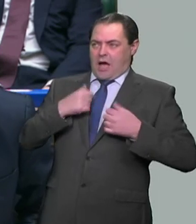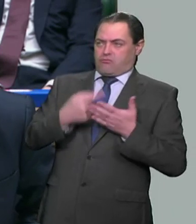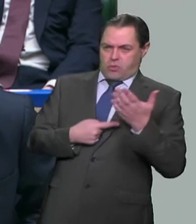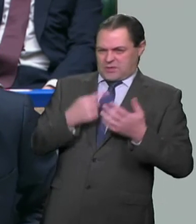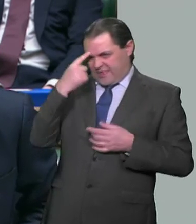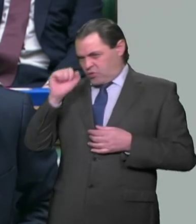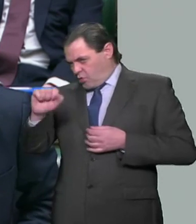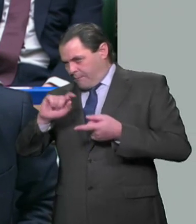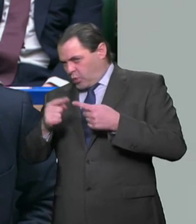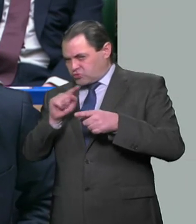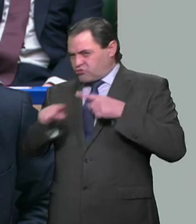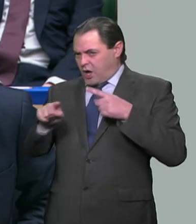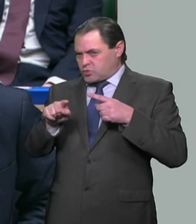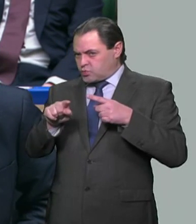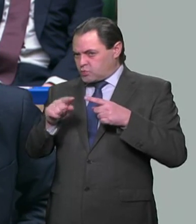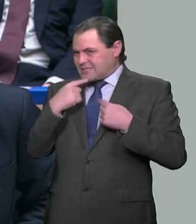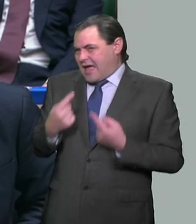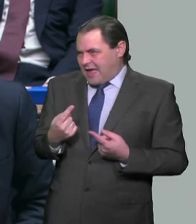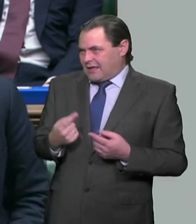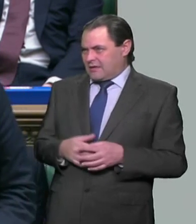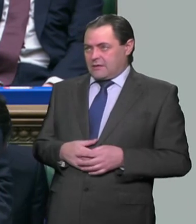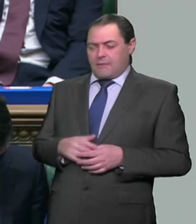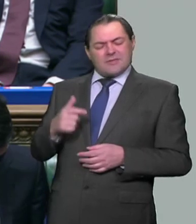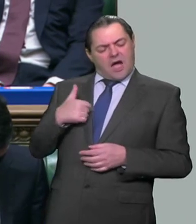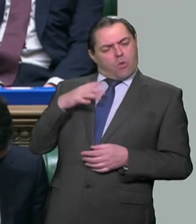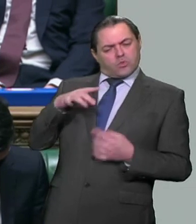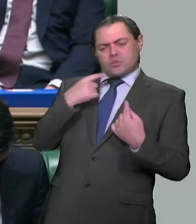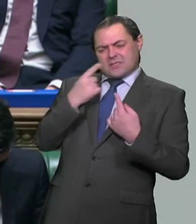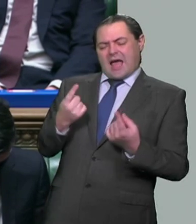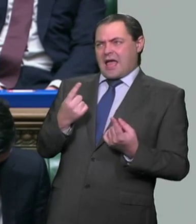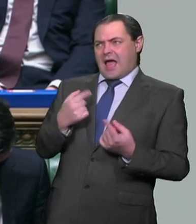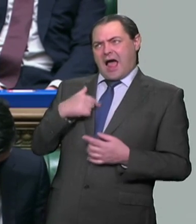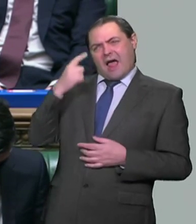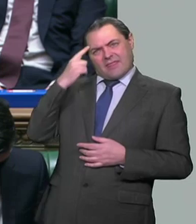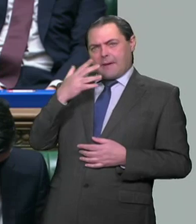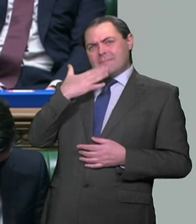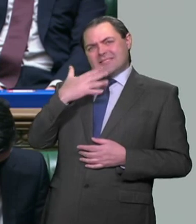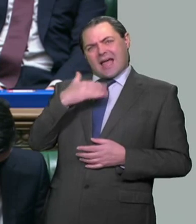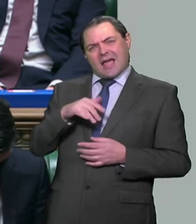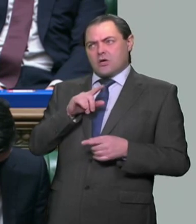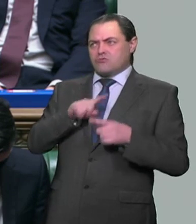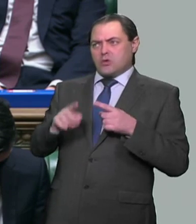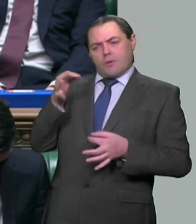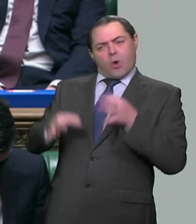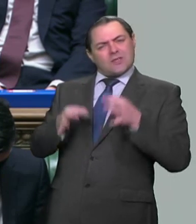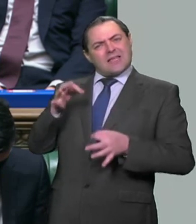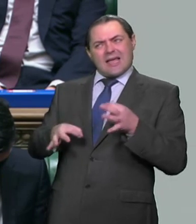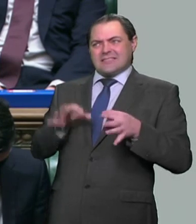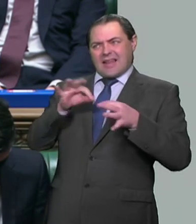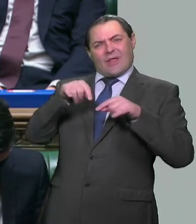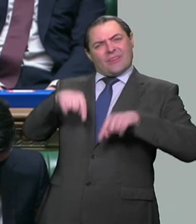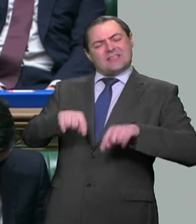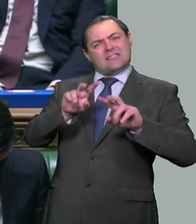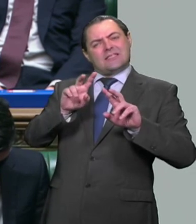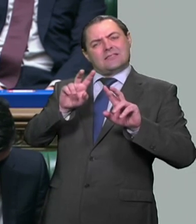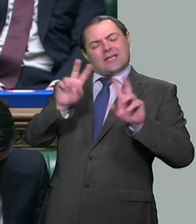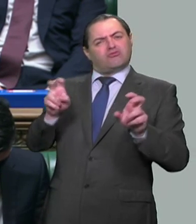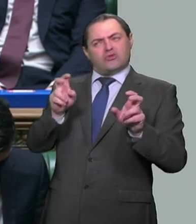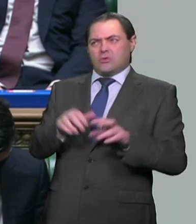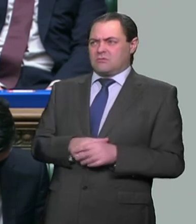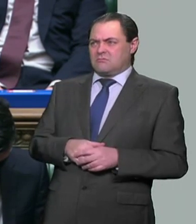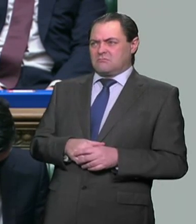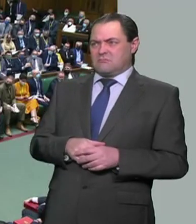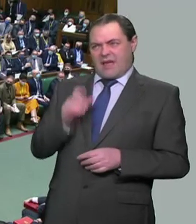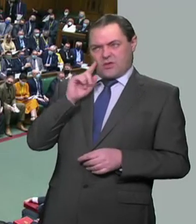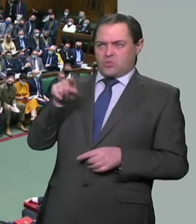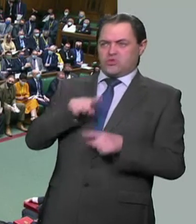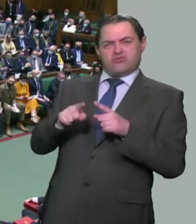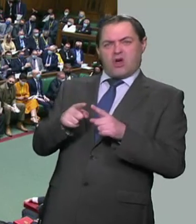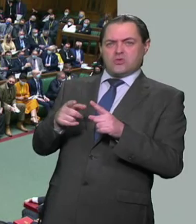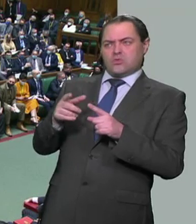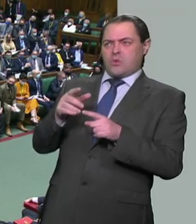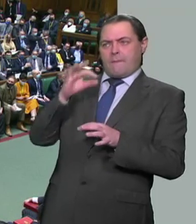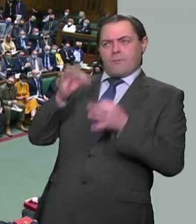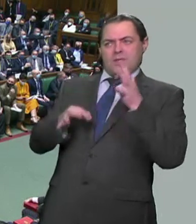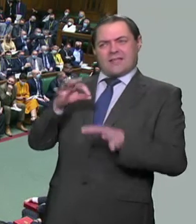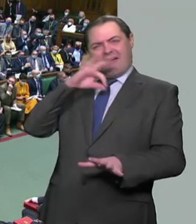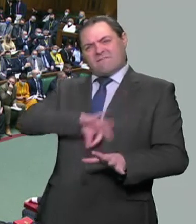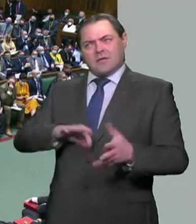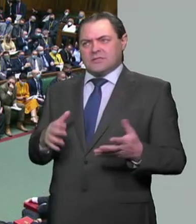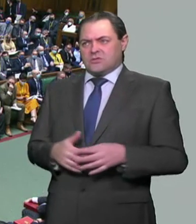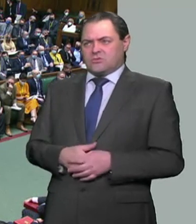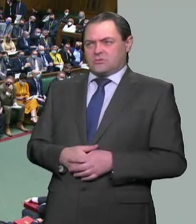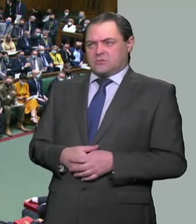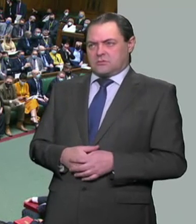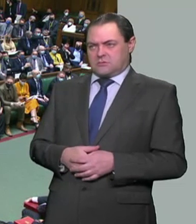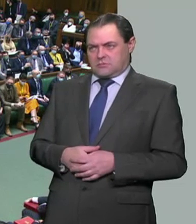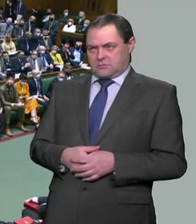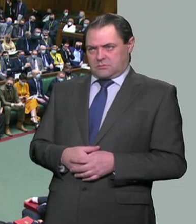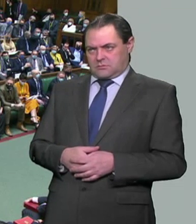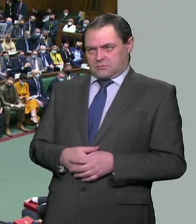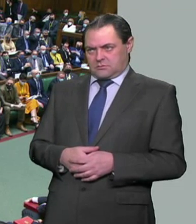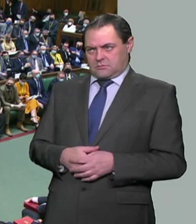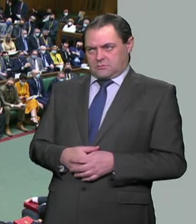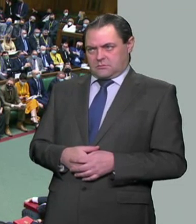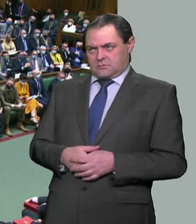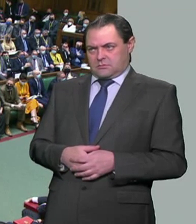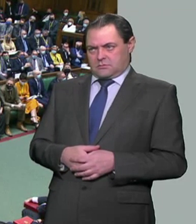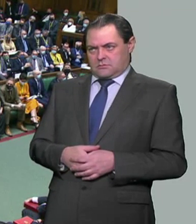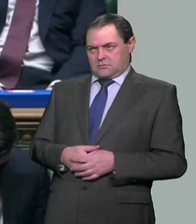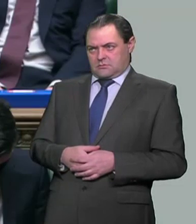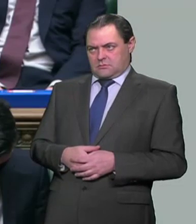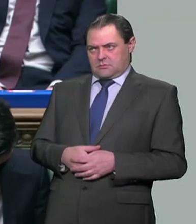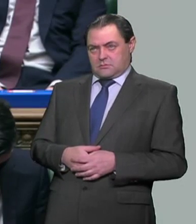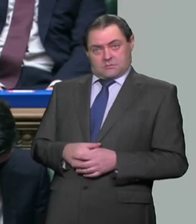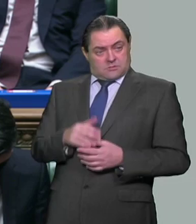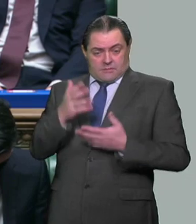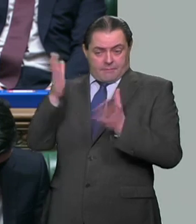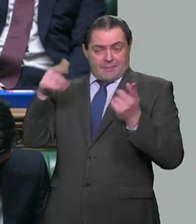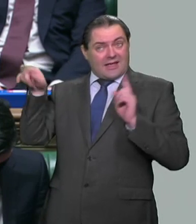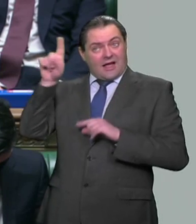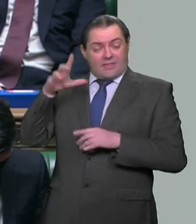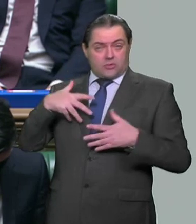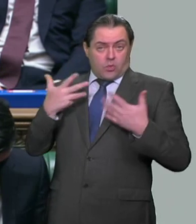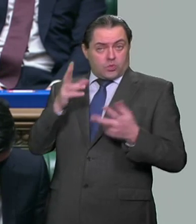I think that is the point he is trying to make, but I say to him that I think it is a great mistake to try to play politics with this issue, and I think that is what he is doing.